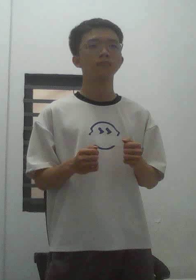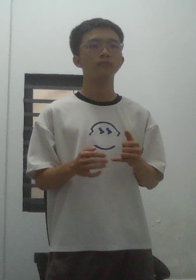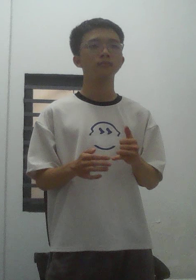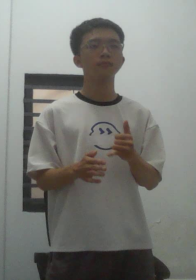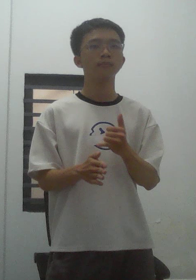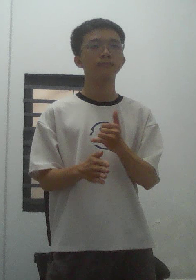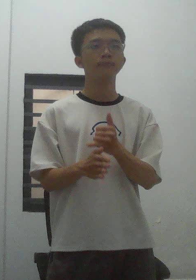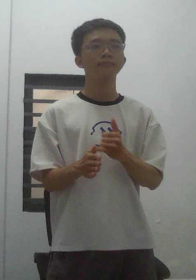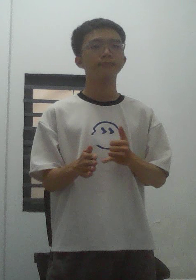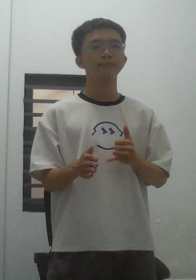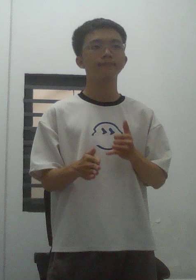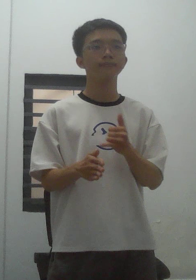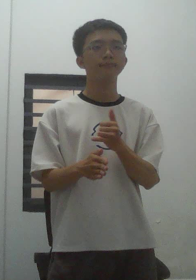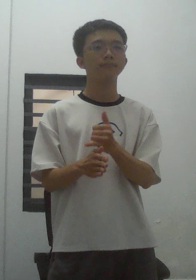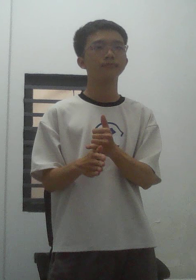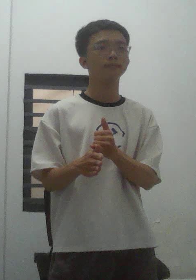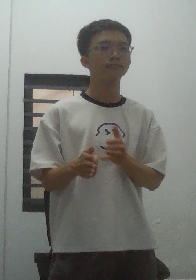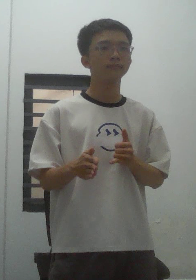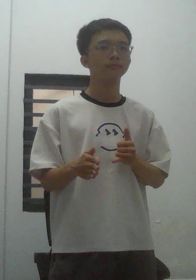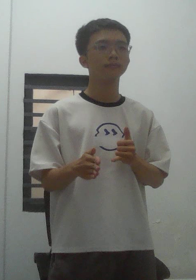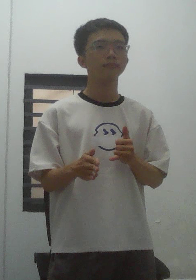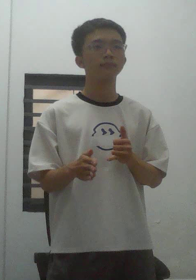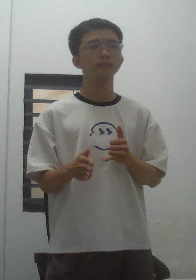cuoi thang